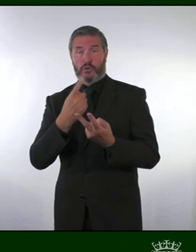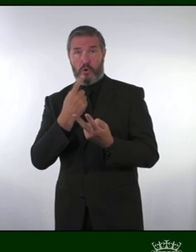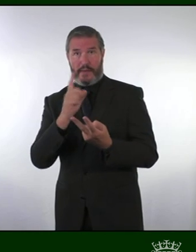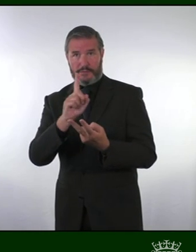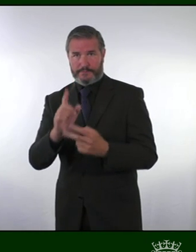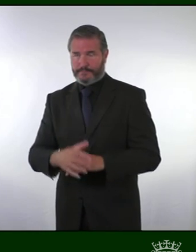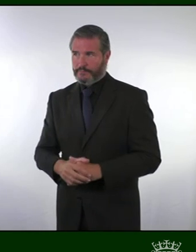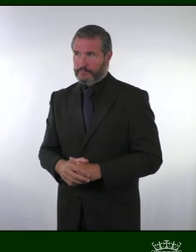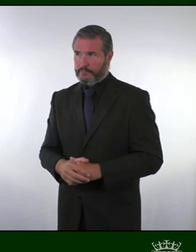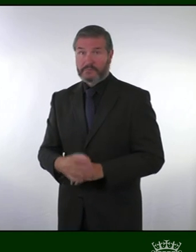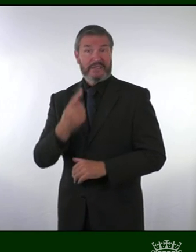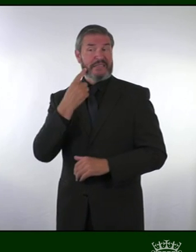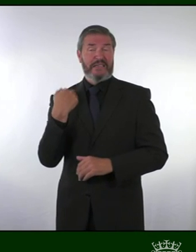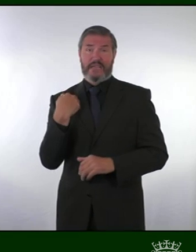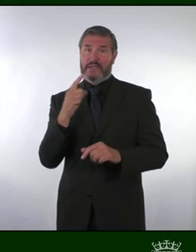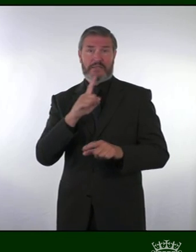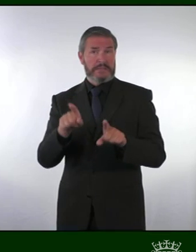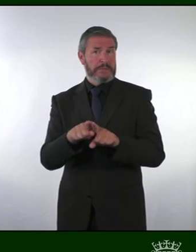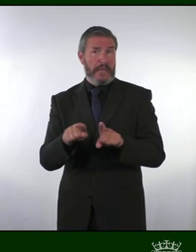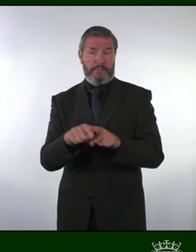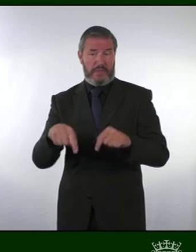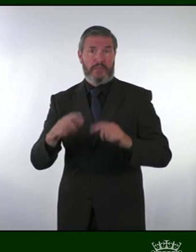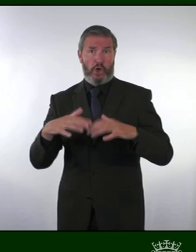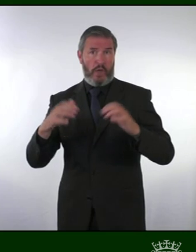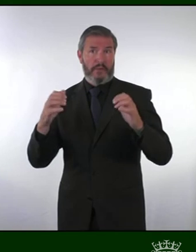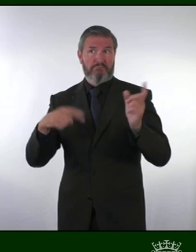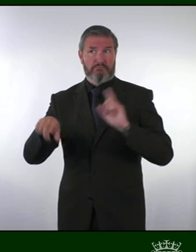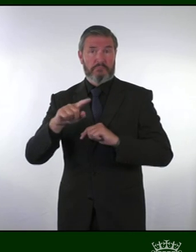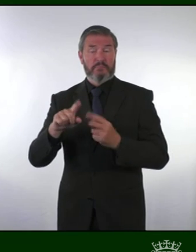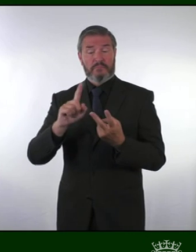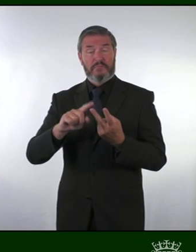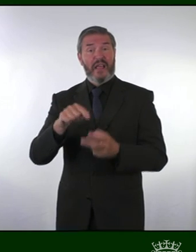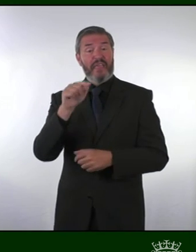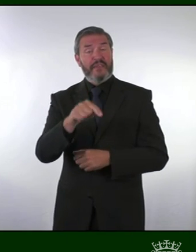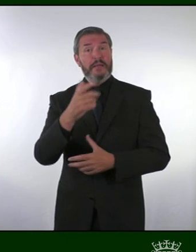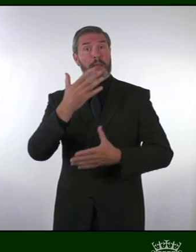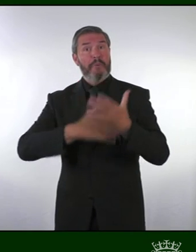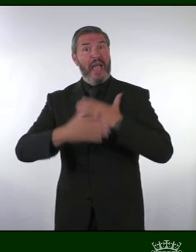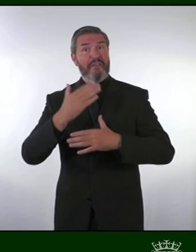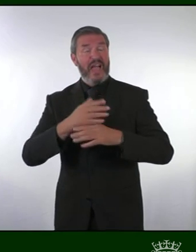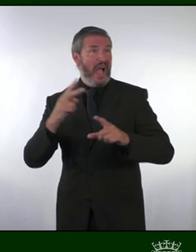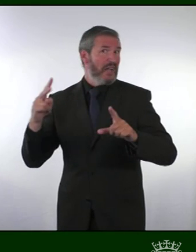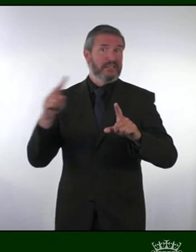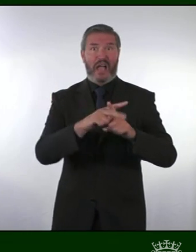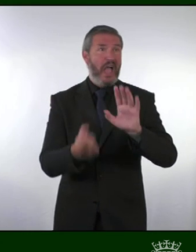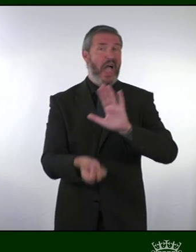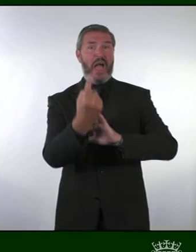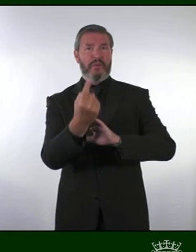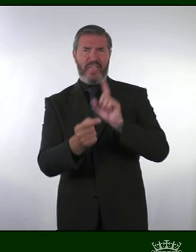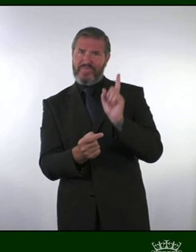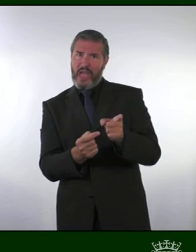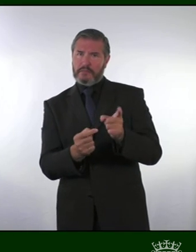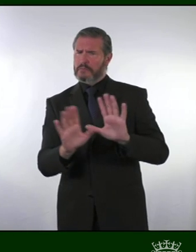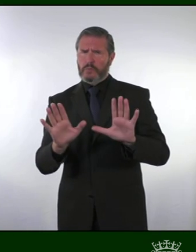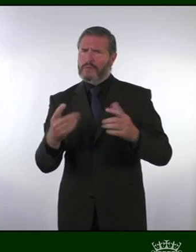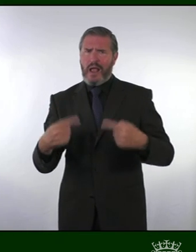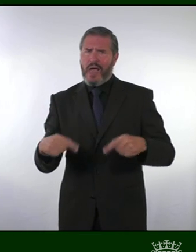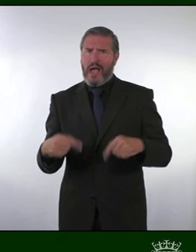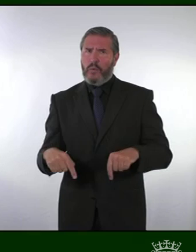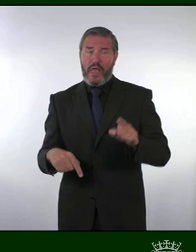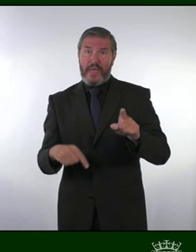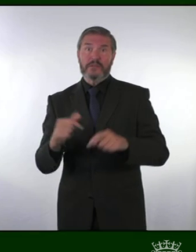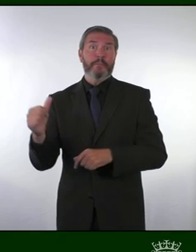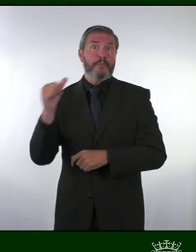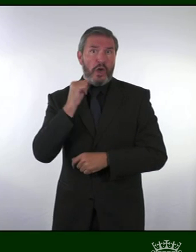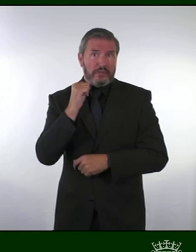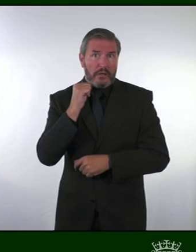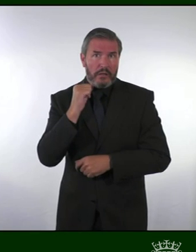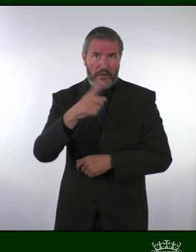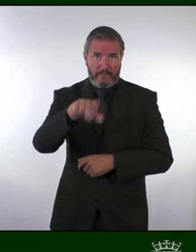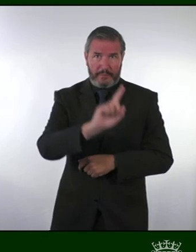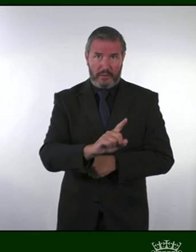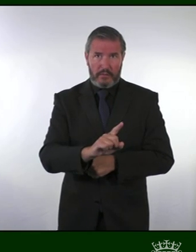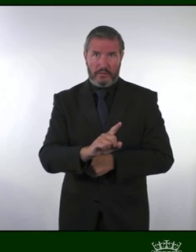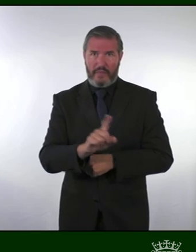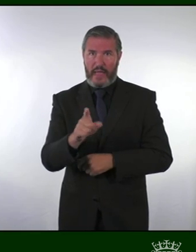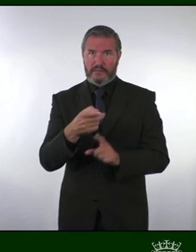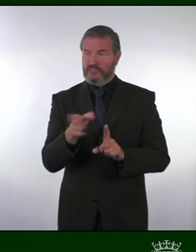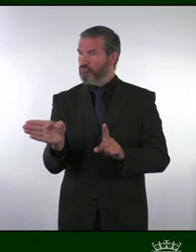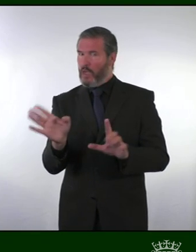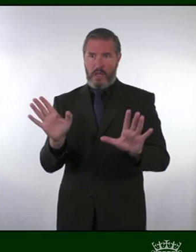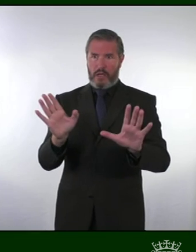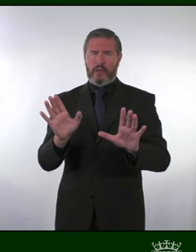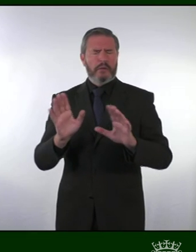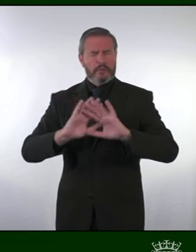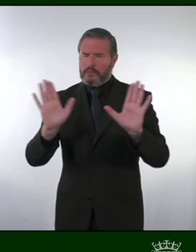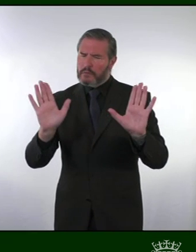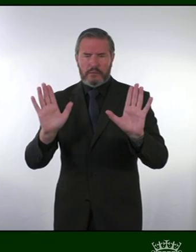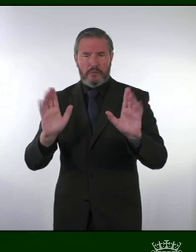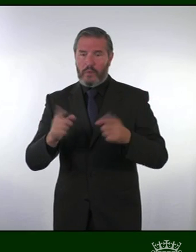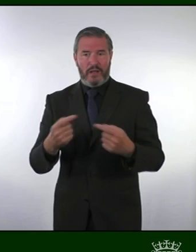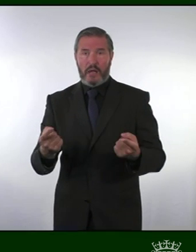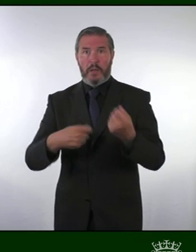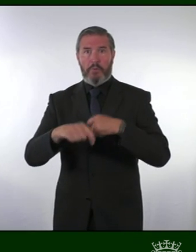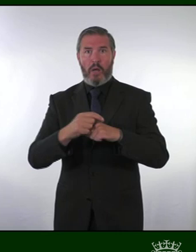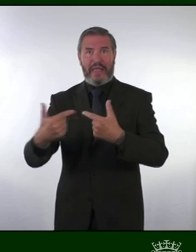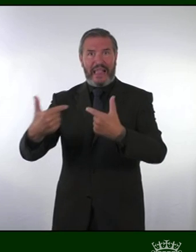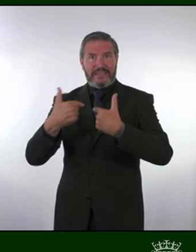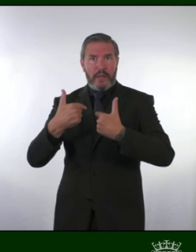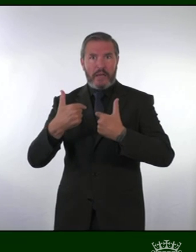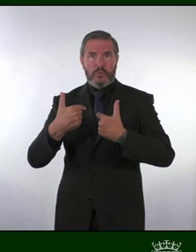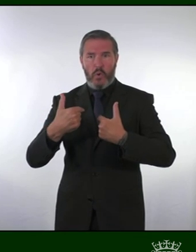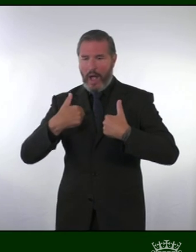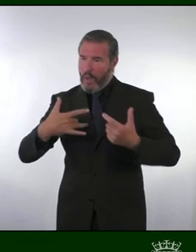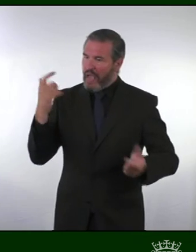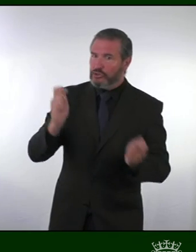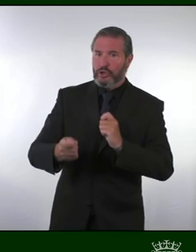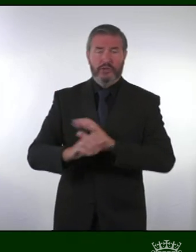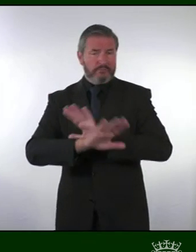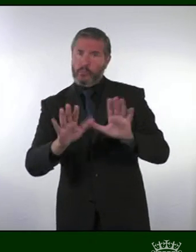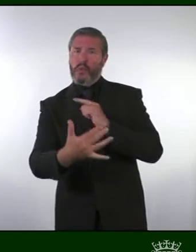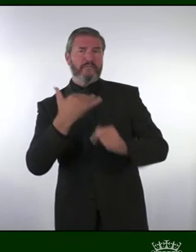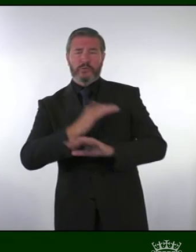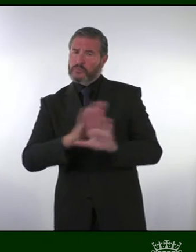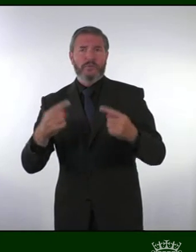Secondly, as I said yesterday to the House, and I think it is a common view, we will not let this kind of attack—this kind of senseless murder—distract us or in any way allow us to be intimidated or to change our way of life.